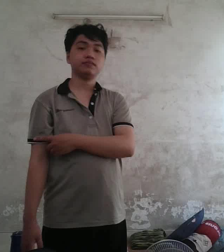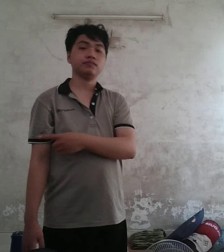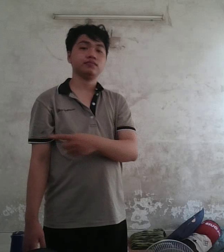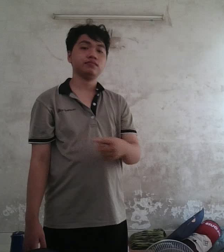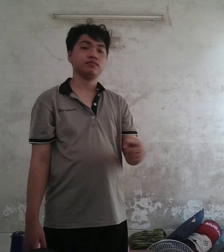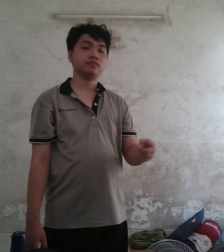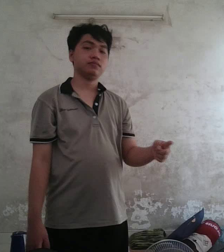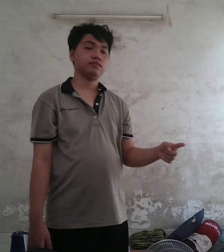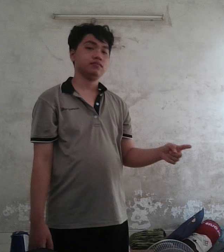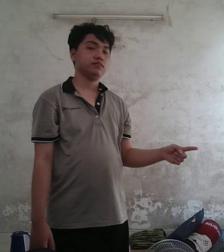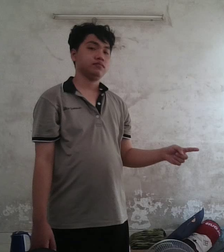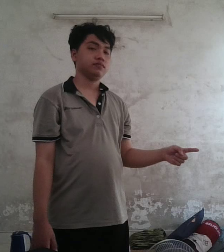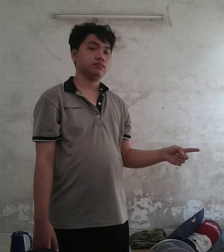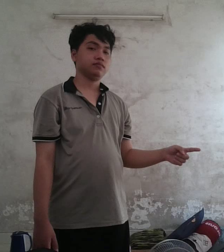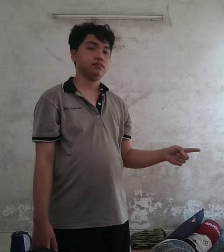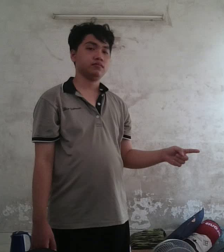cac ban